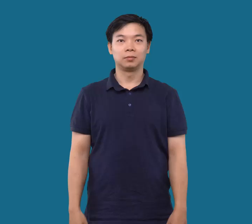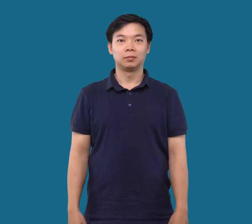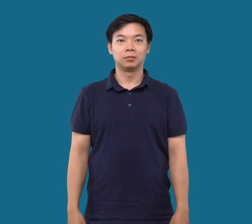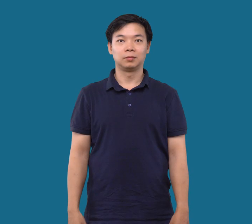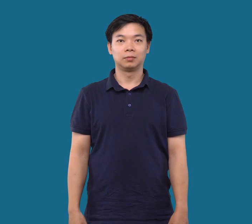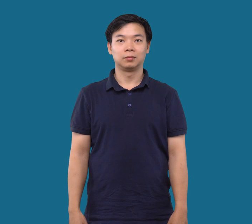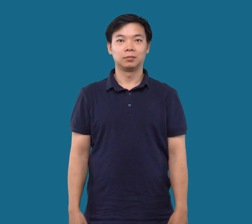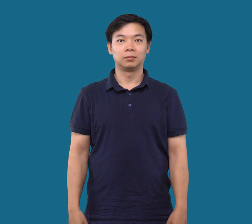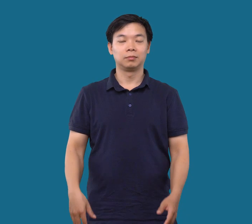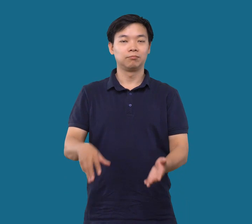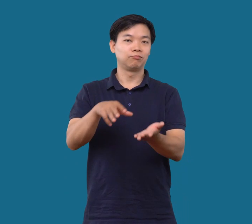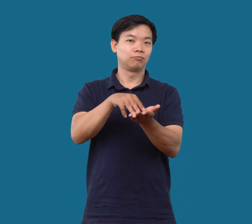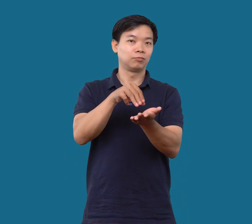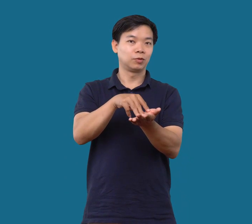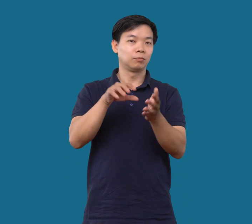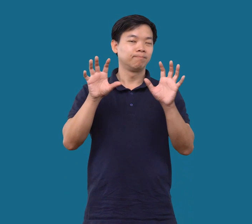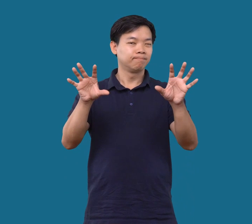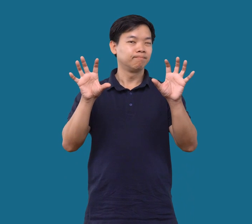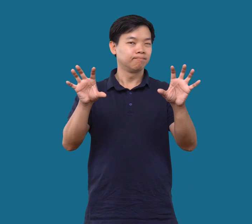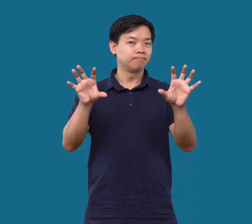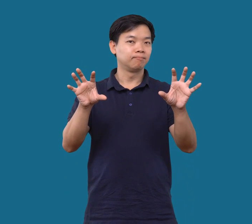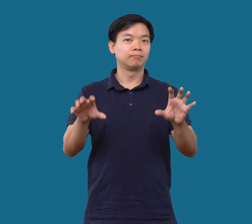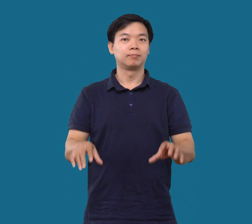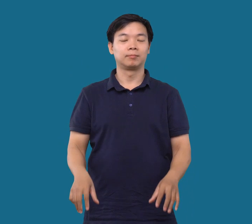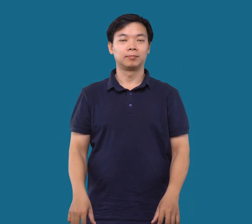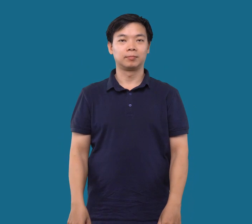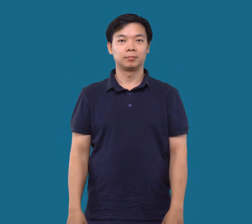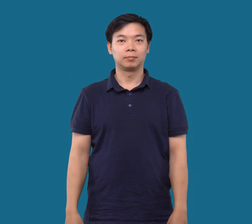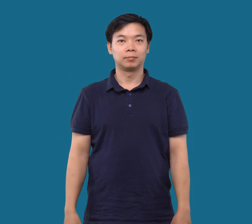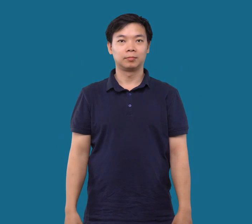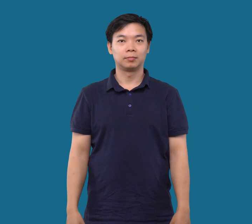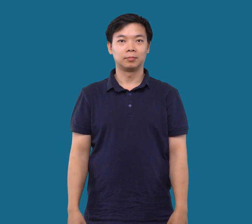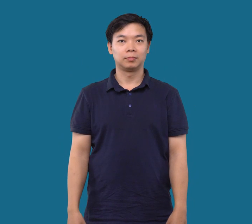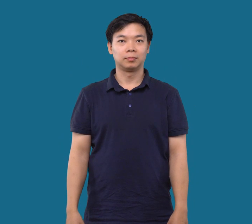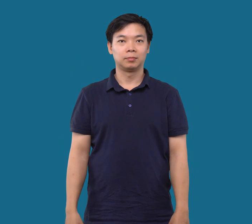môn Âm nhạc